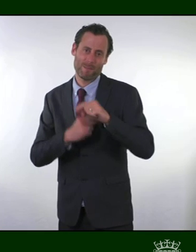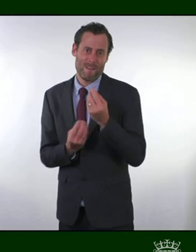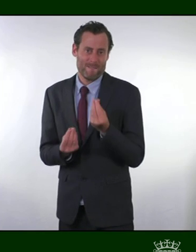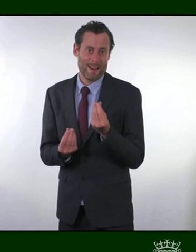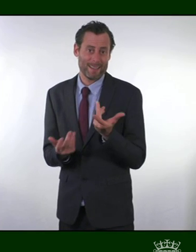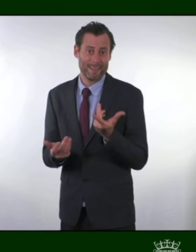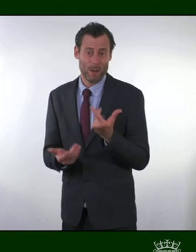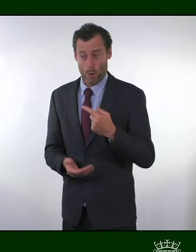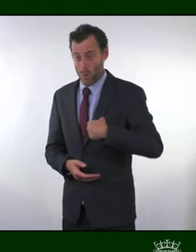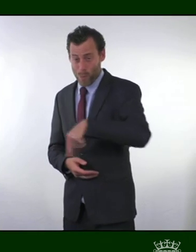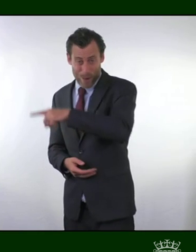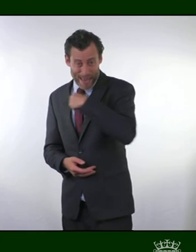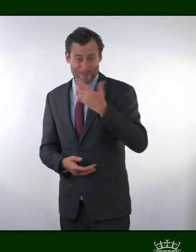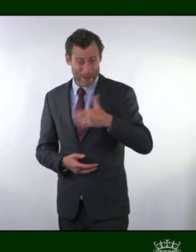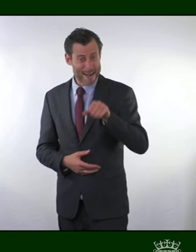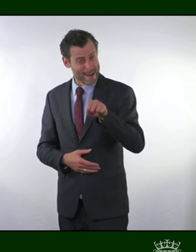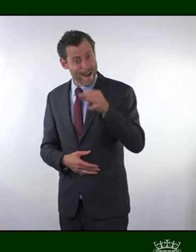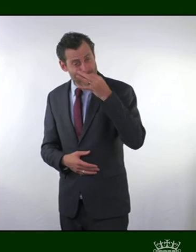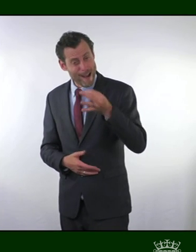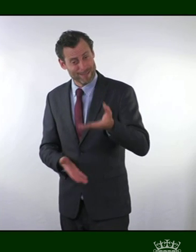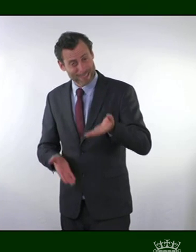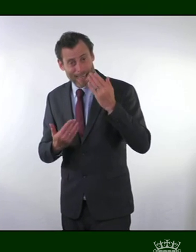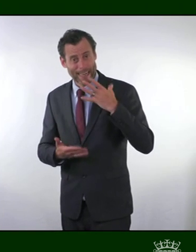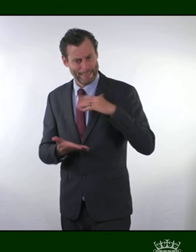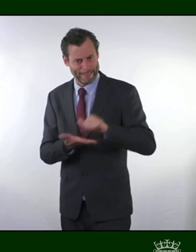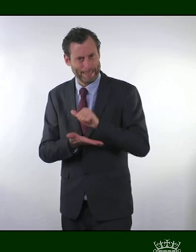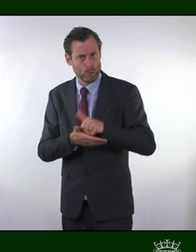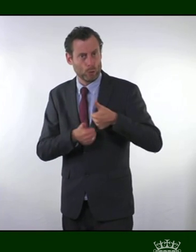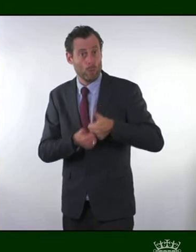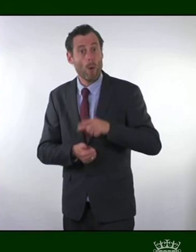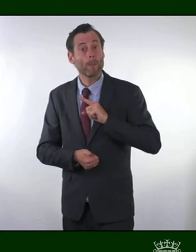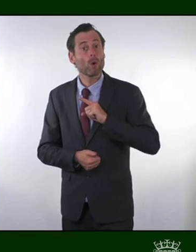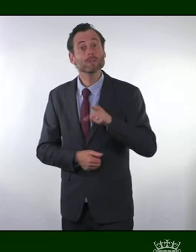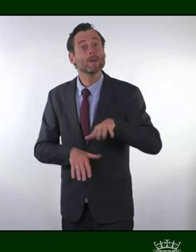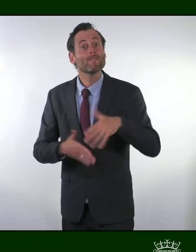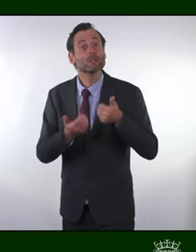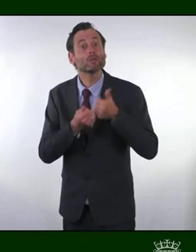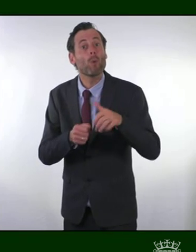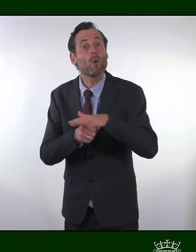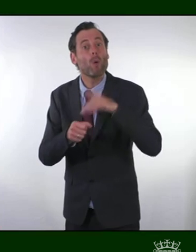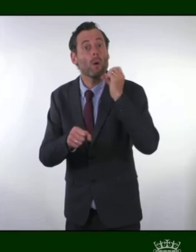Without it, services will be lost and jobs will also be cut.